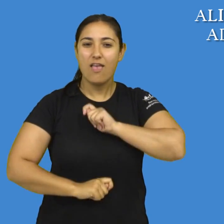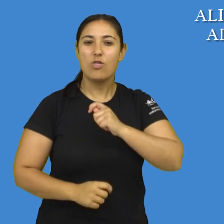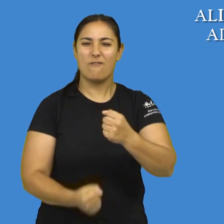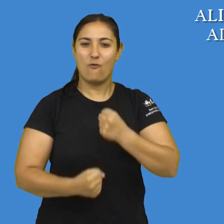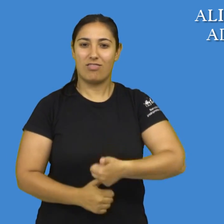fuerte